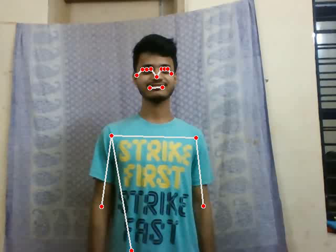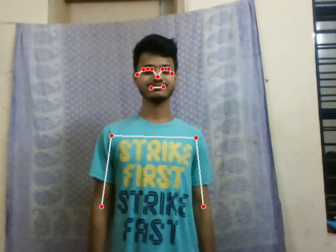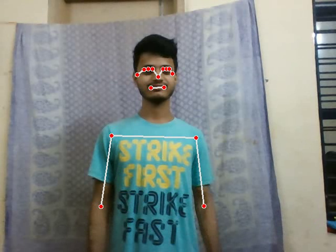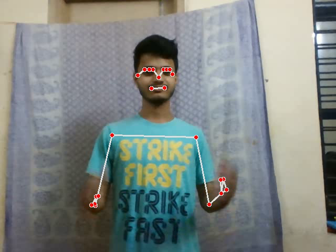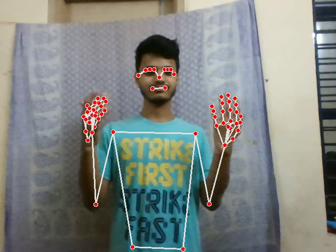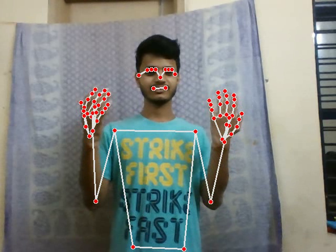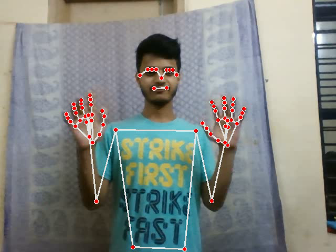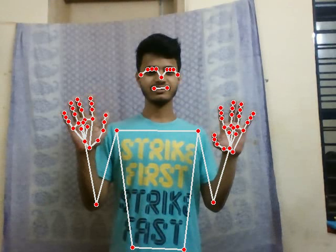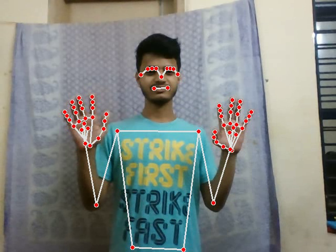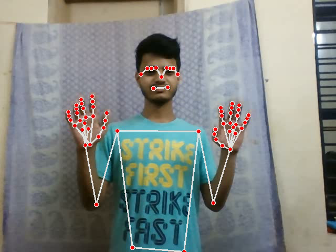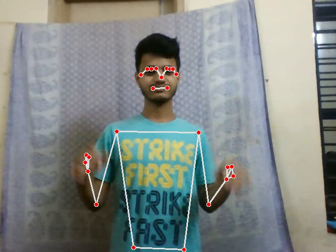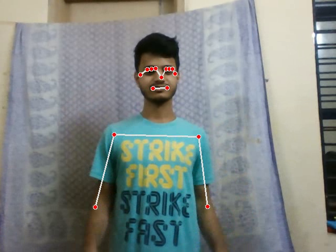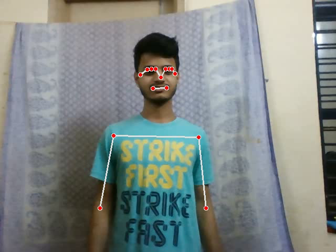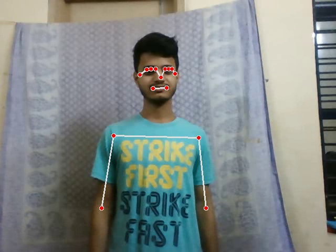do not want